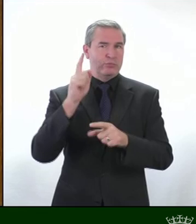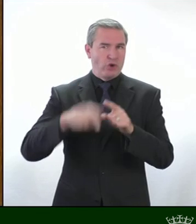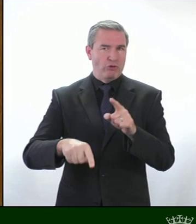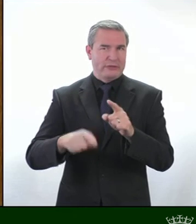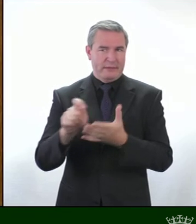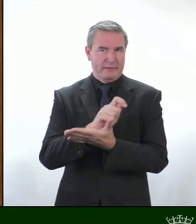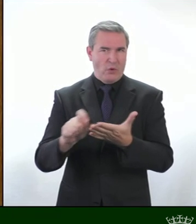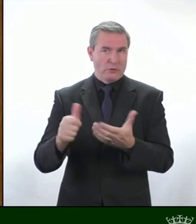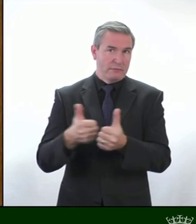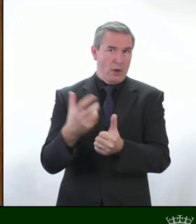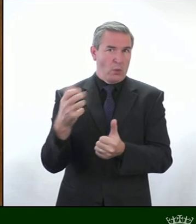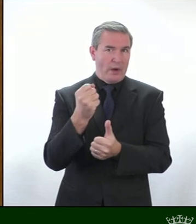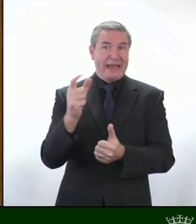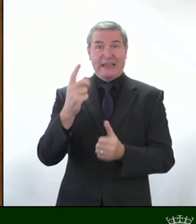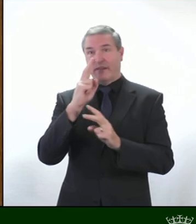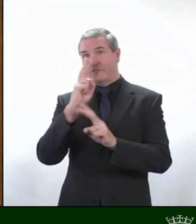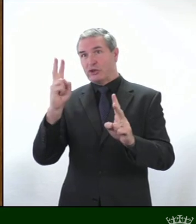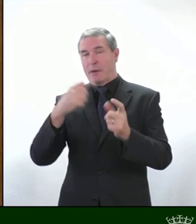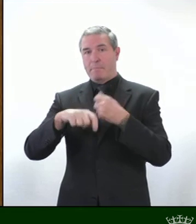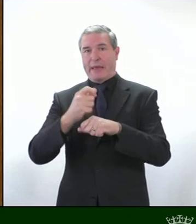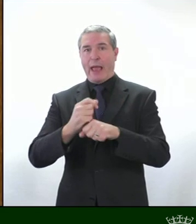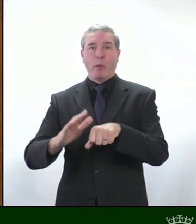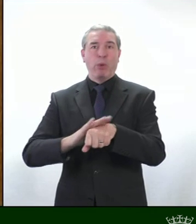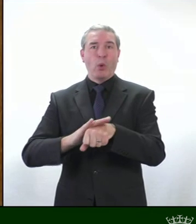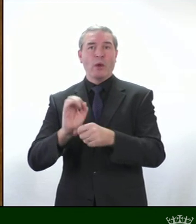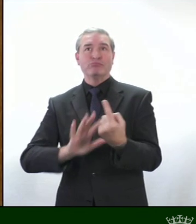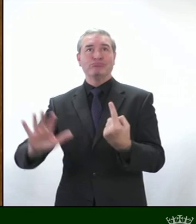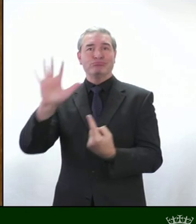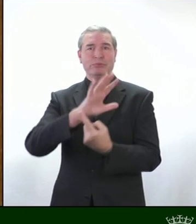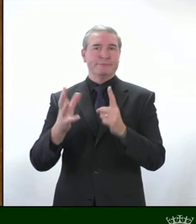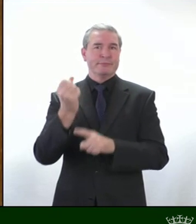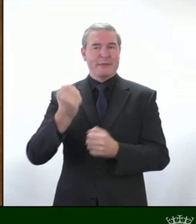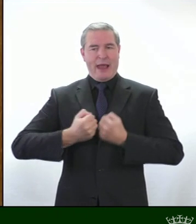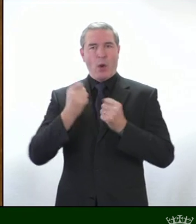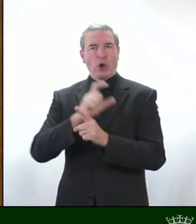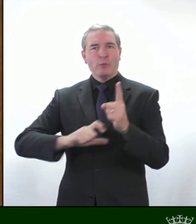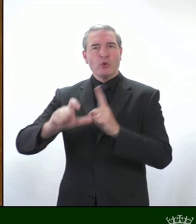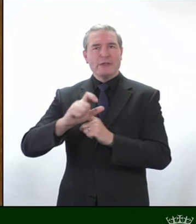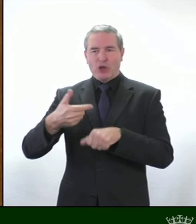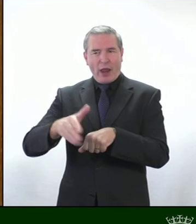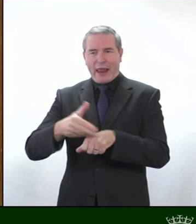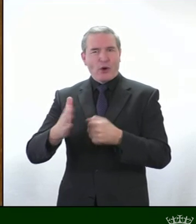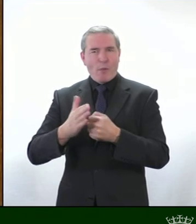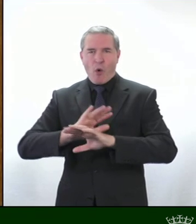His bold vision turned the red wall blue, ensuring our communities would no longer be neglected.